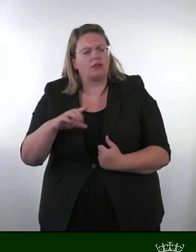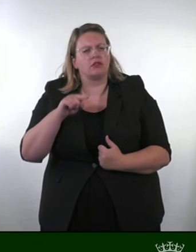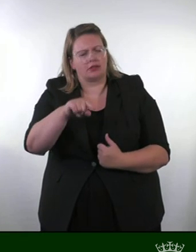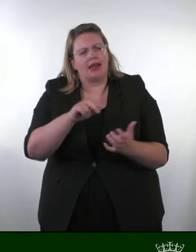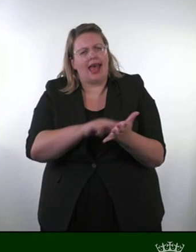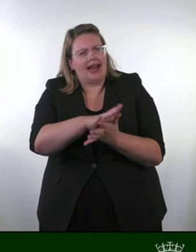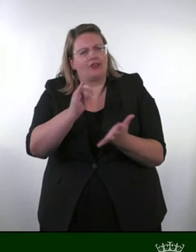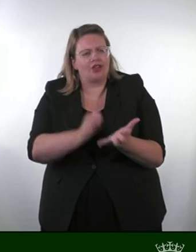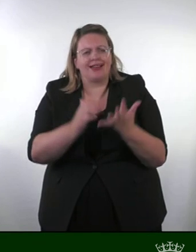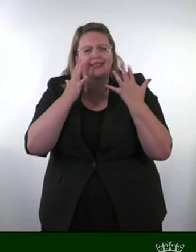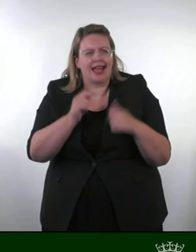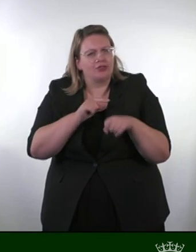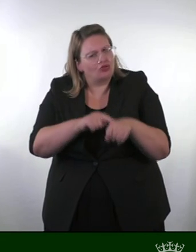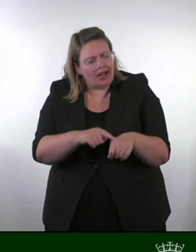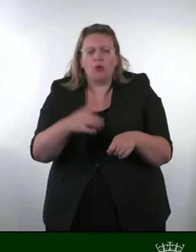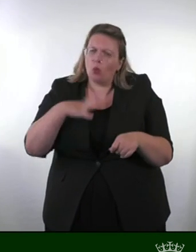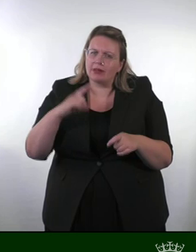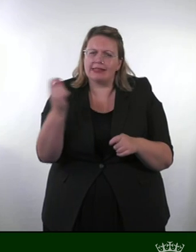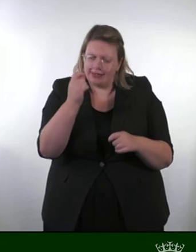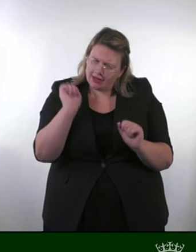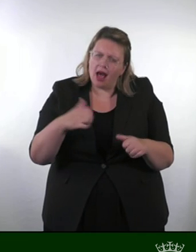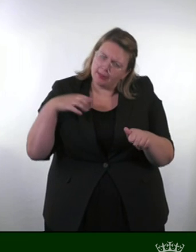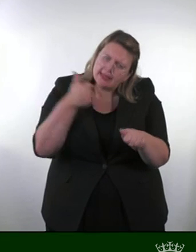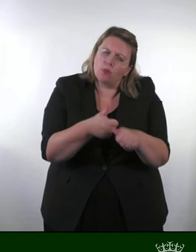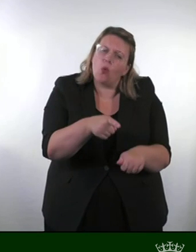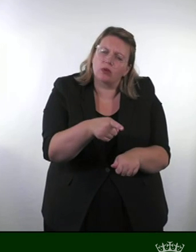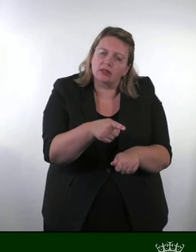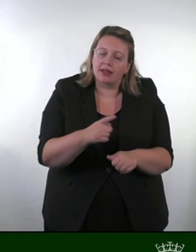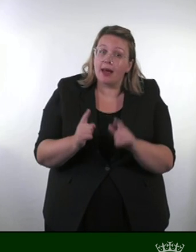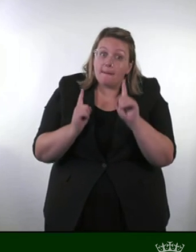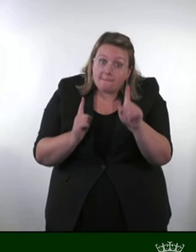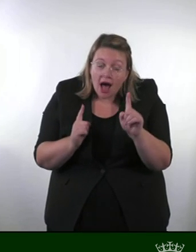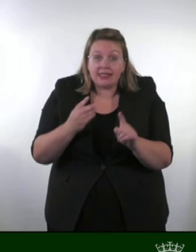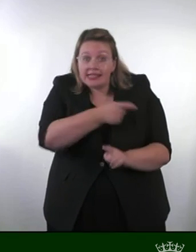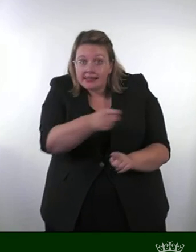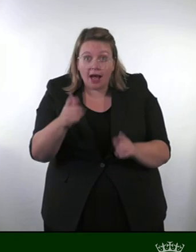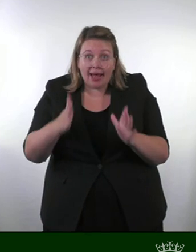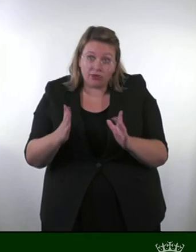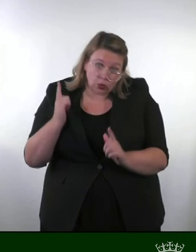The Prime Minister is ignoring the problem: if people are being told to go hundreds of miles, something is wrong.